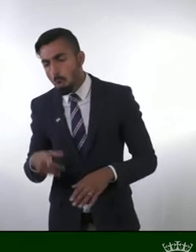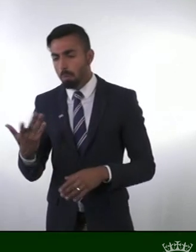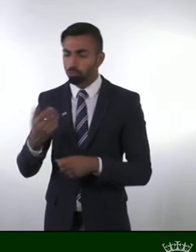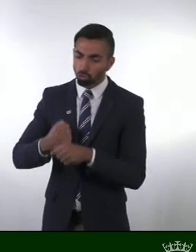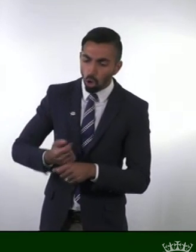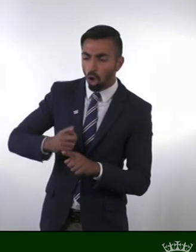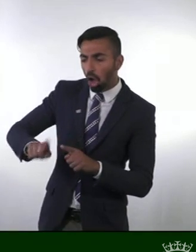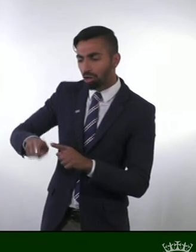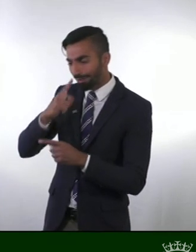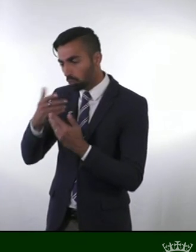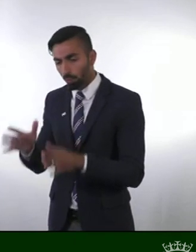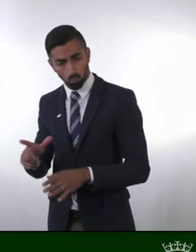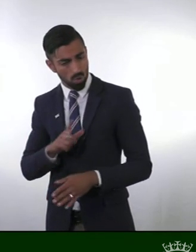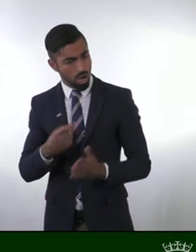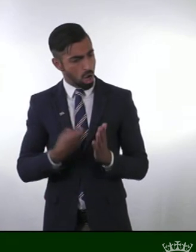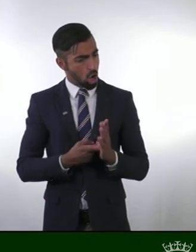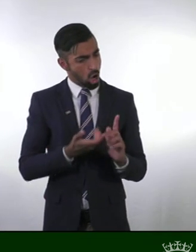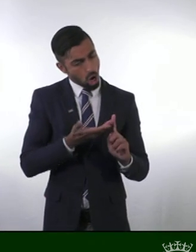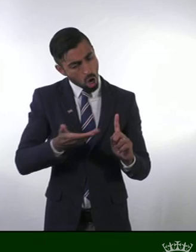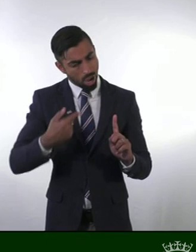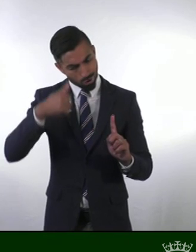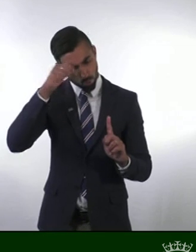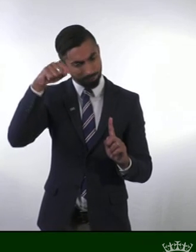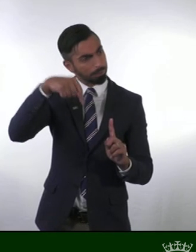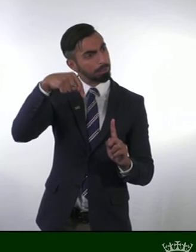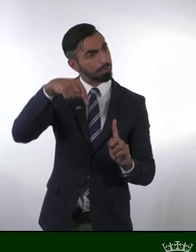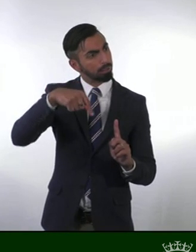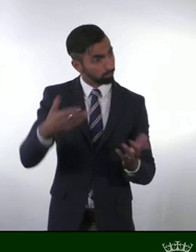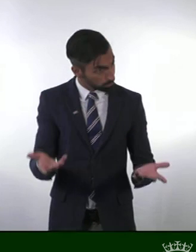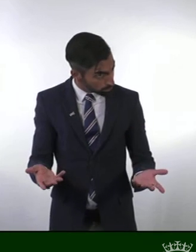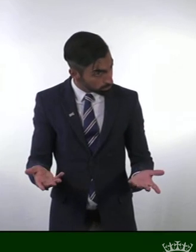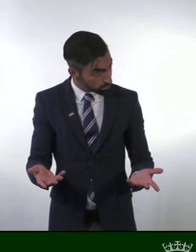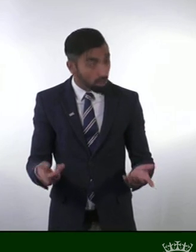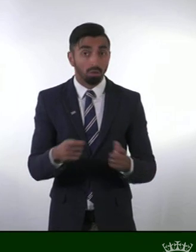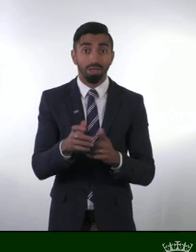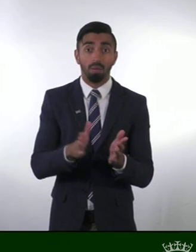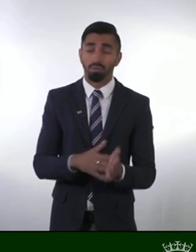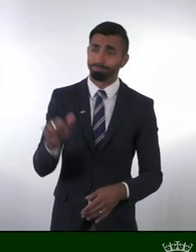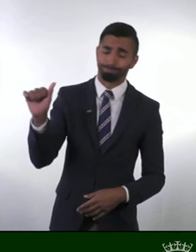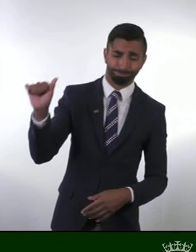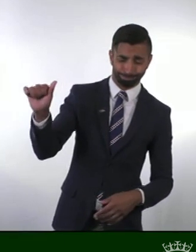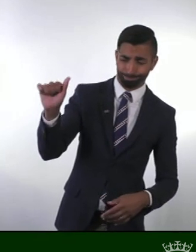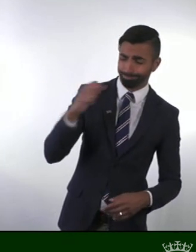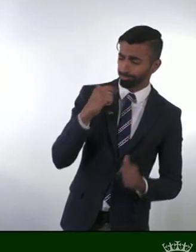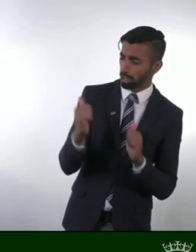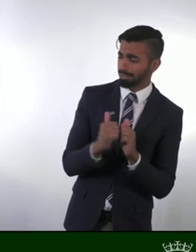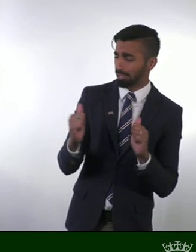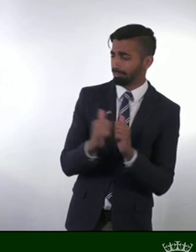Yes, which is why I am encouraged by NHS Test and Trace and the progress that it is making.